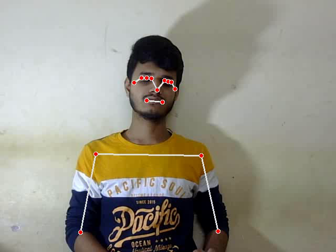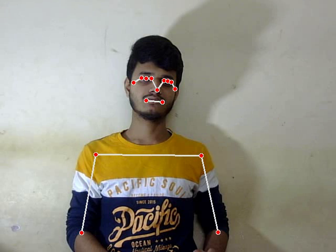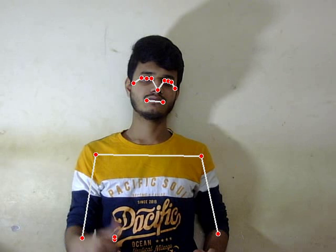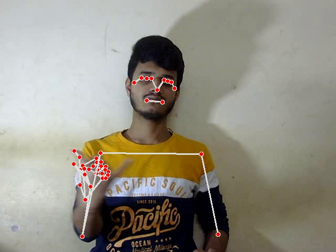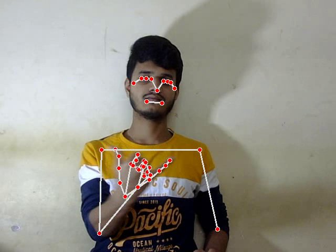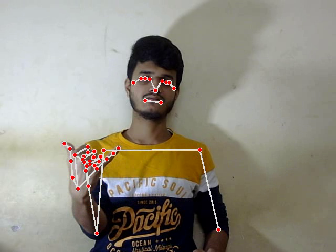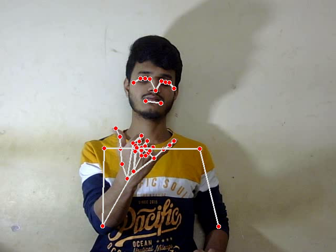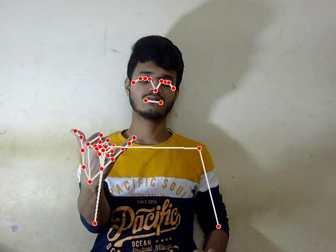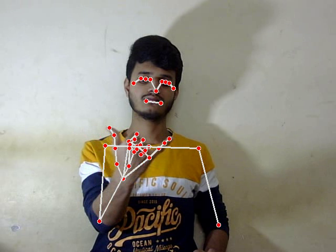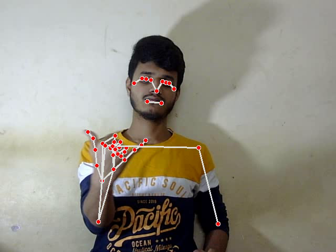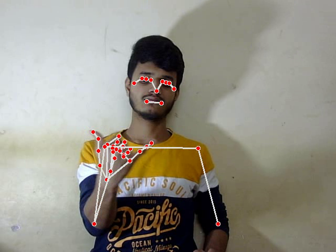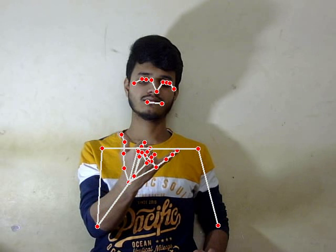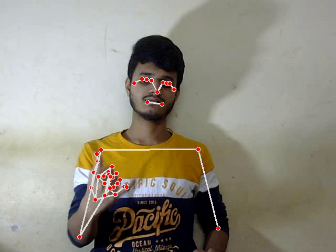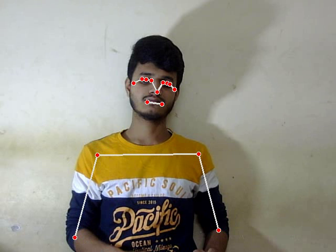same